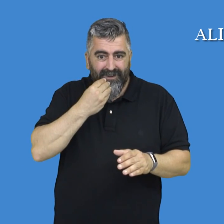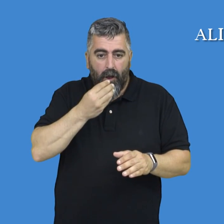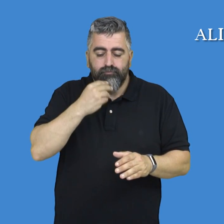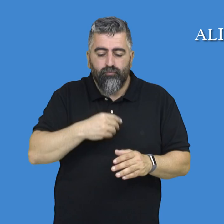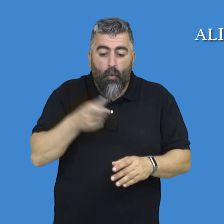comer